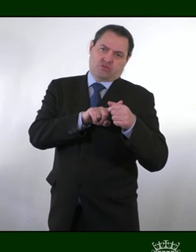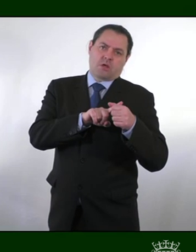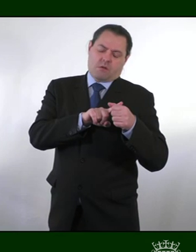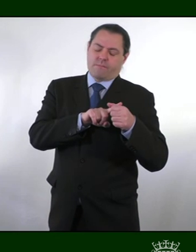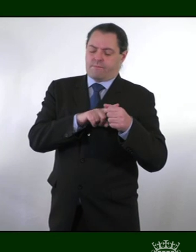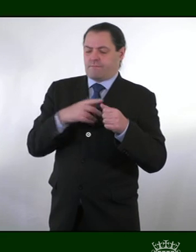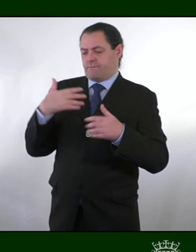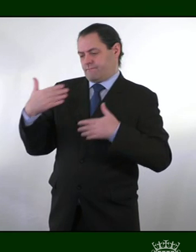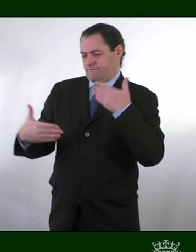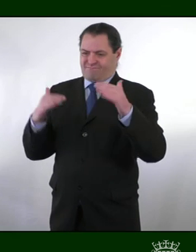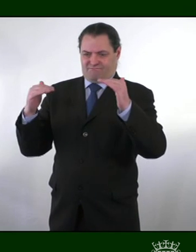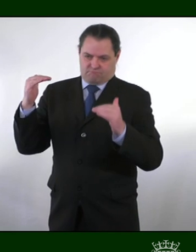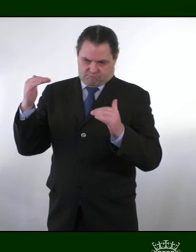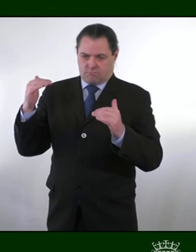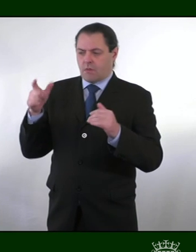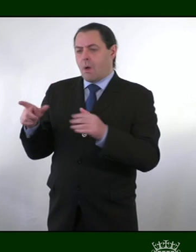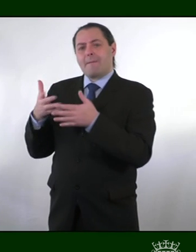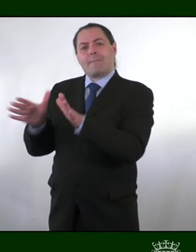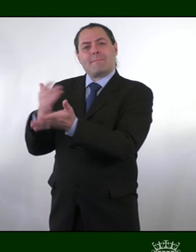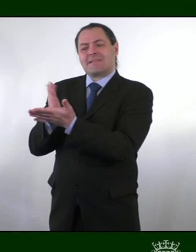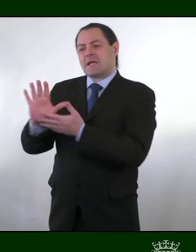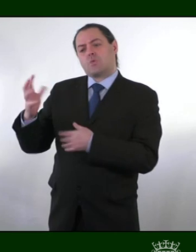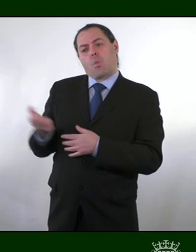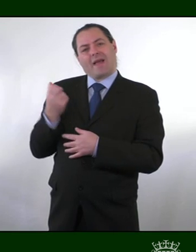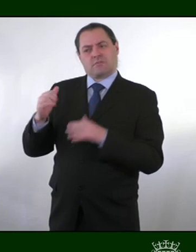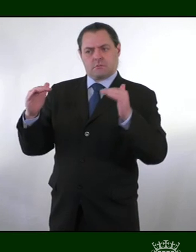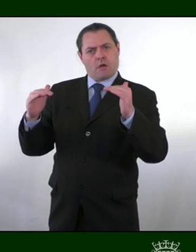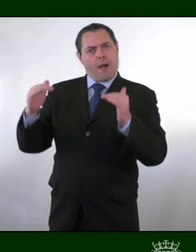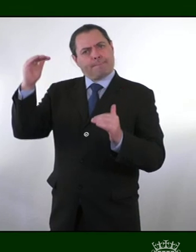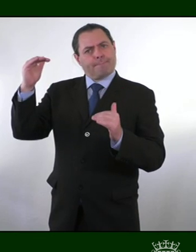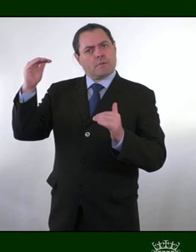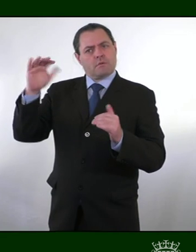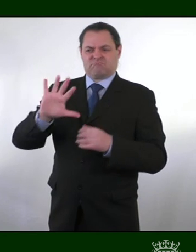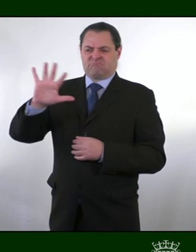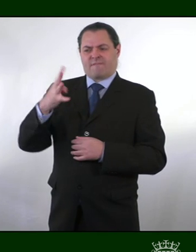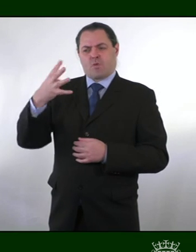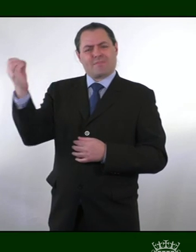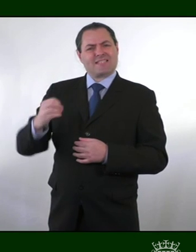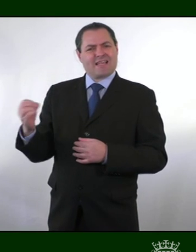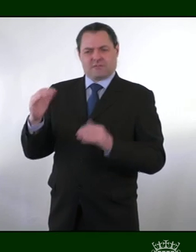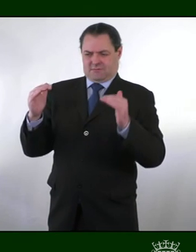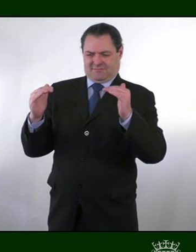Over the same period, public sector wages rose by nearly 4%.